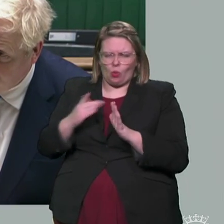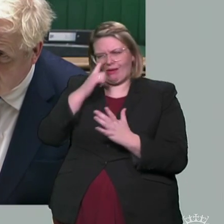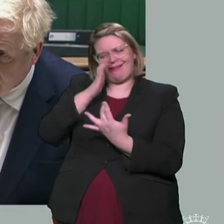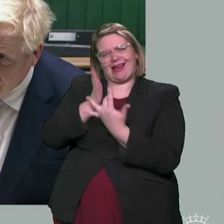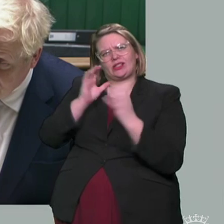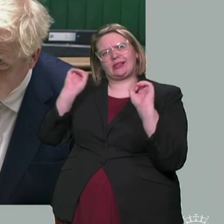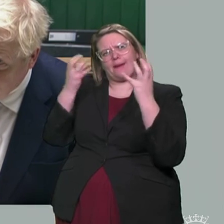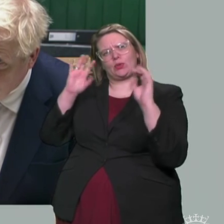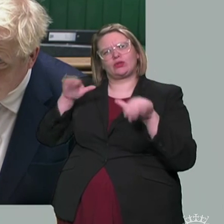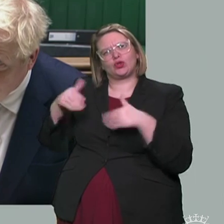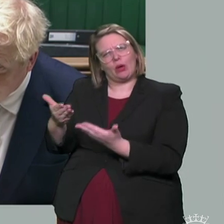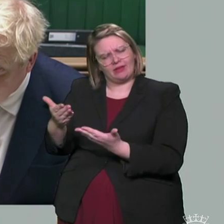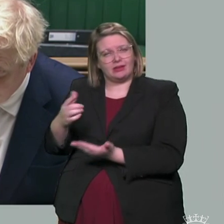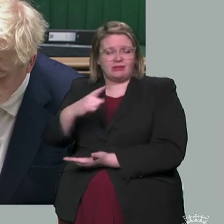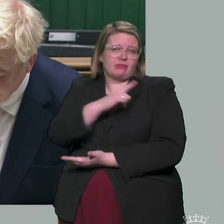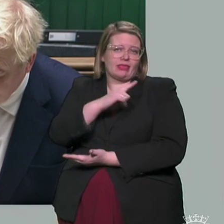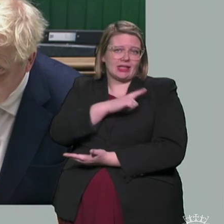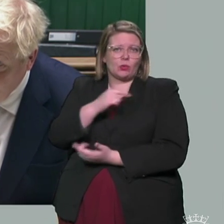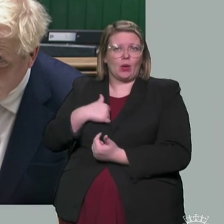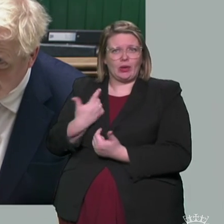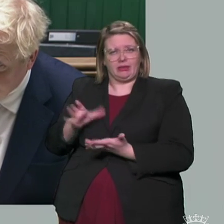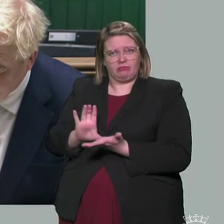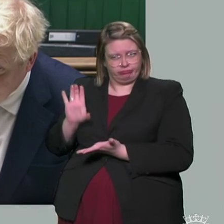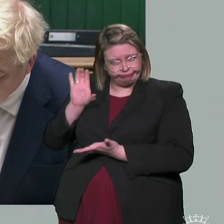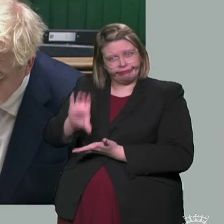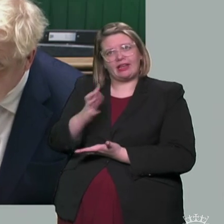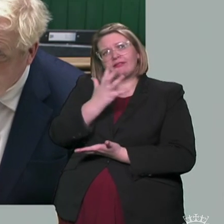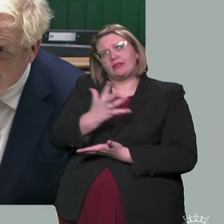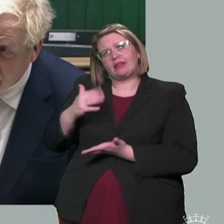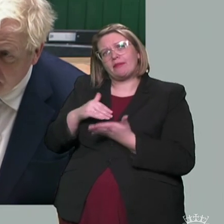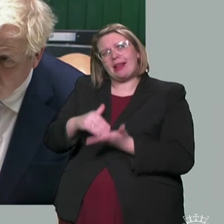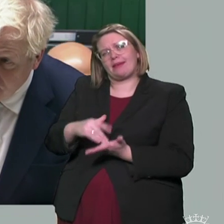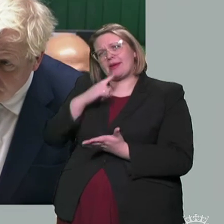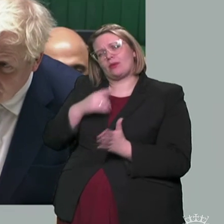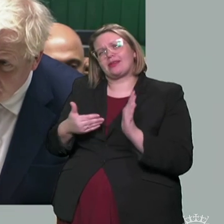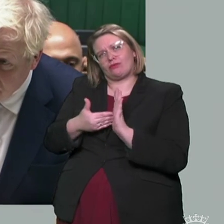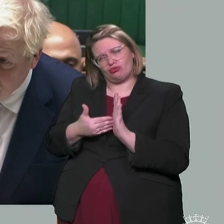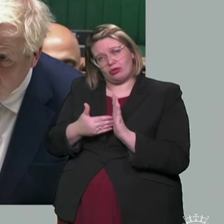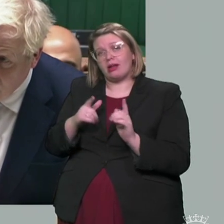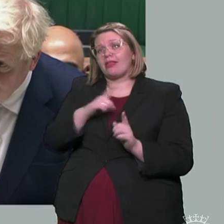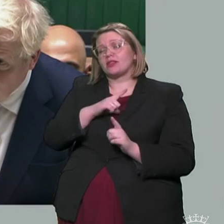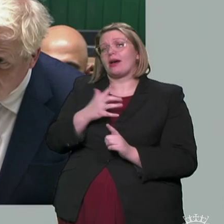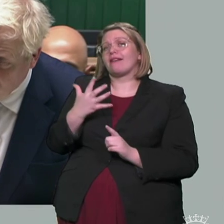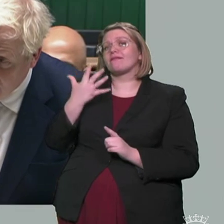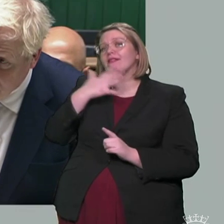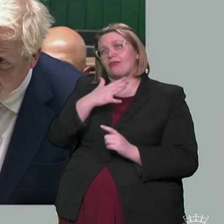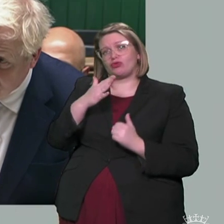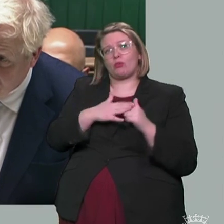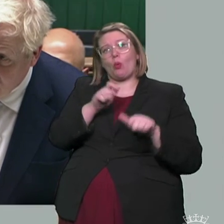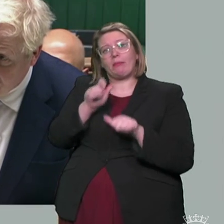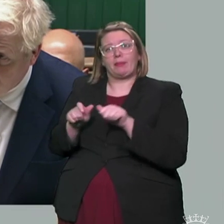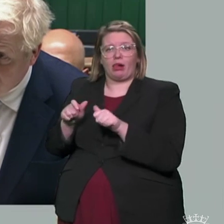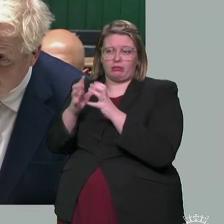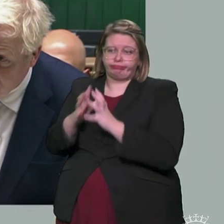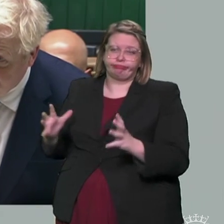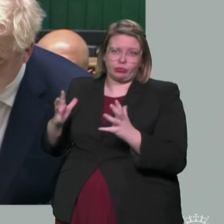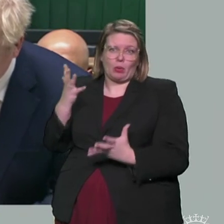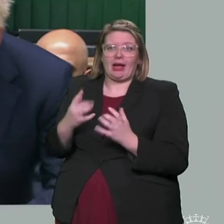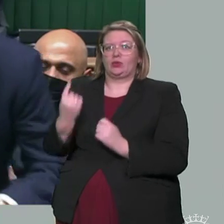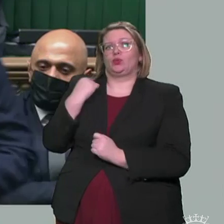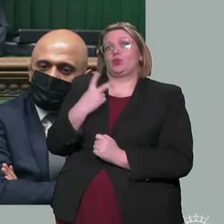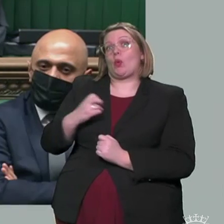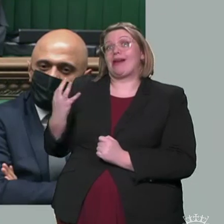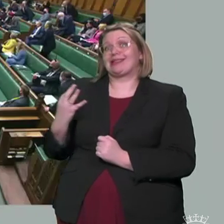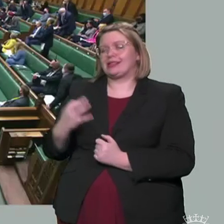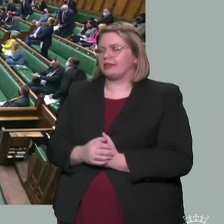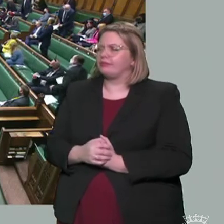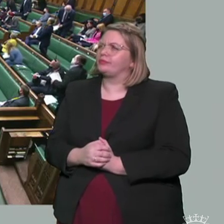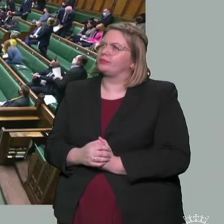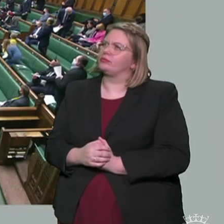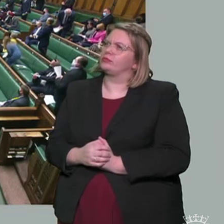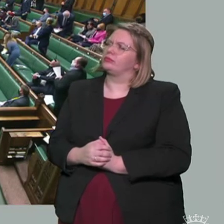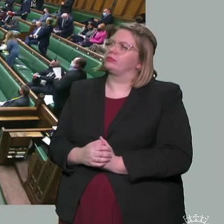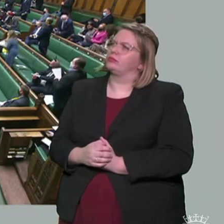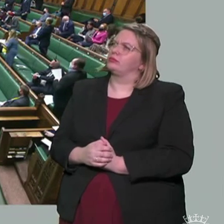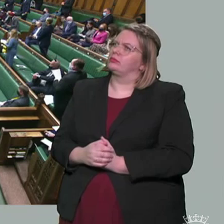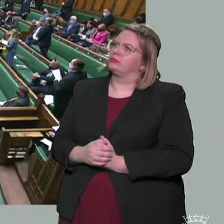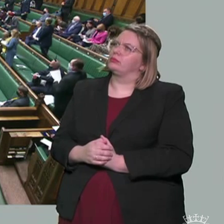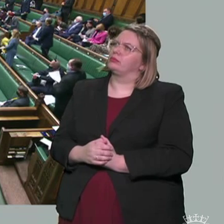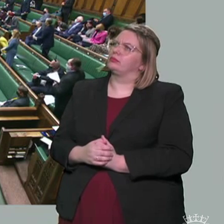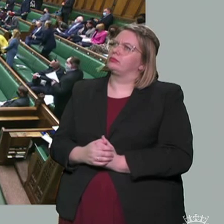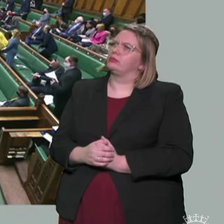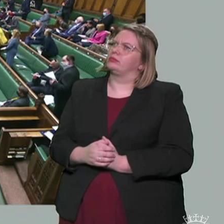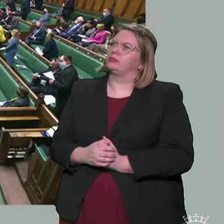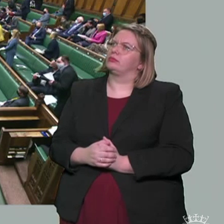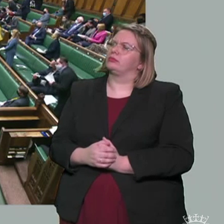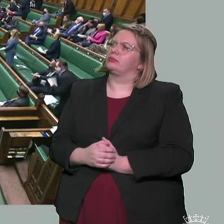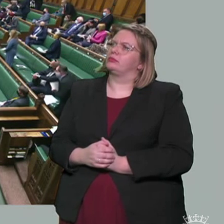That is why we are investing £55 million more and that is why there are 500 more people on the ambulance staff than there were in 2018.